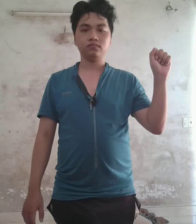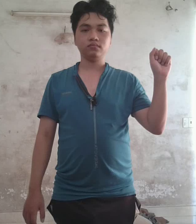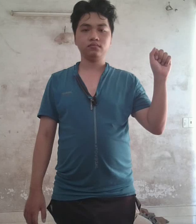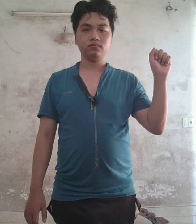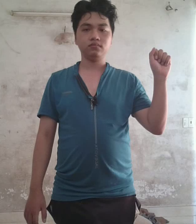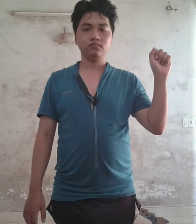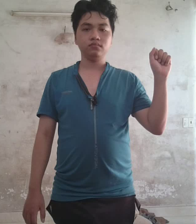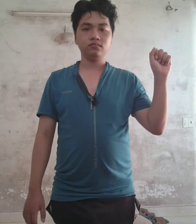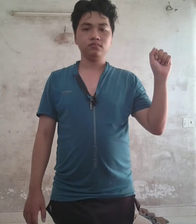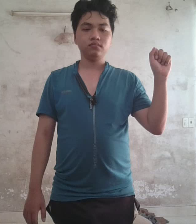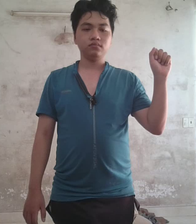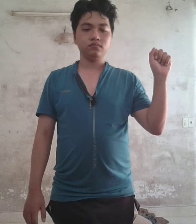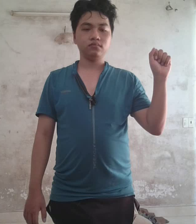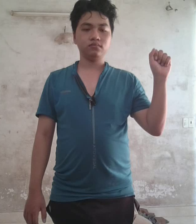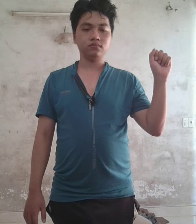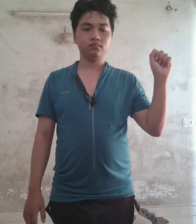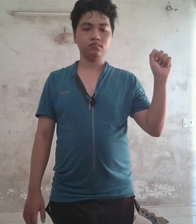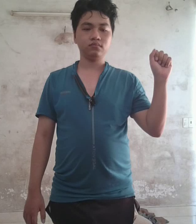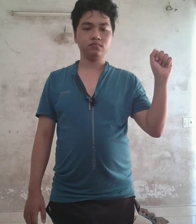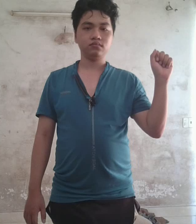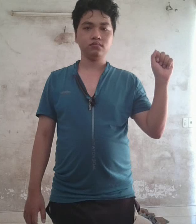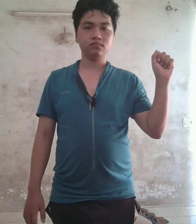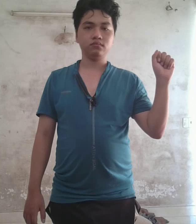a